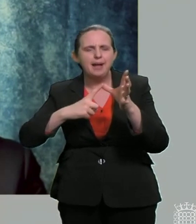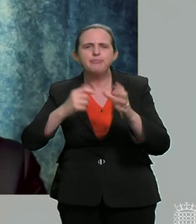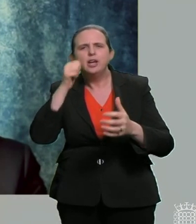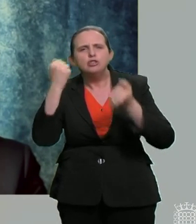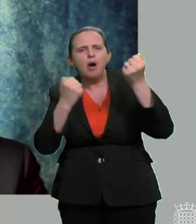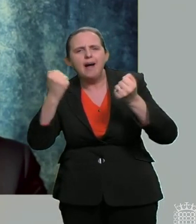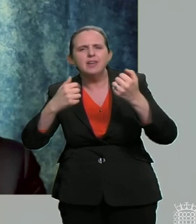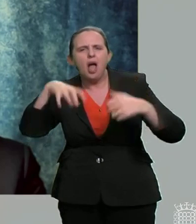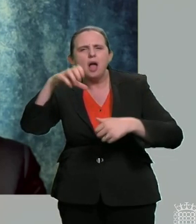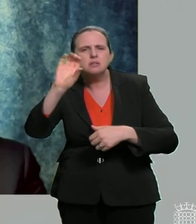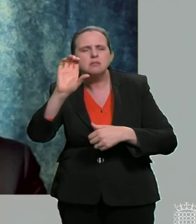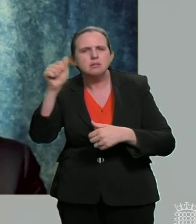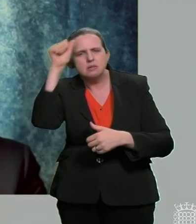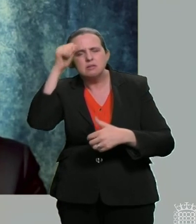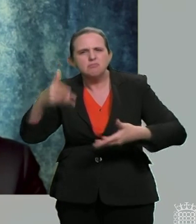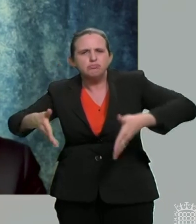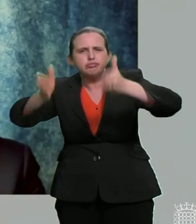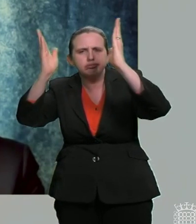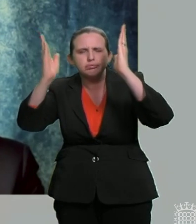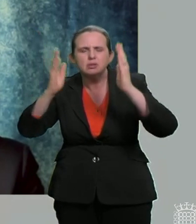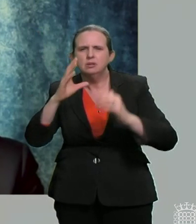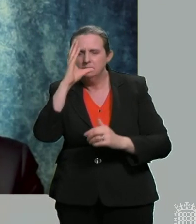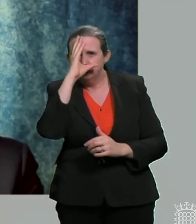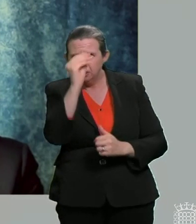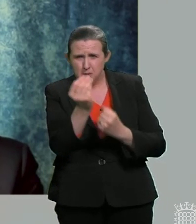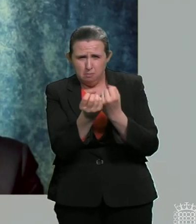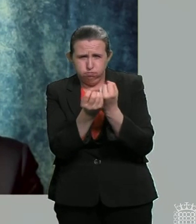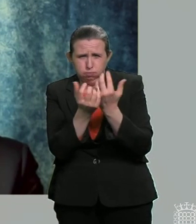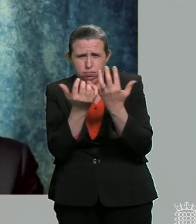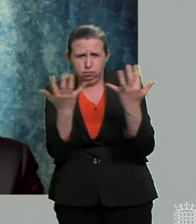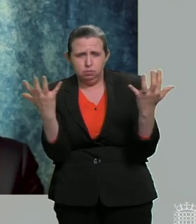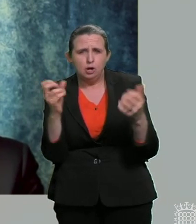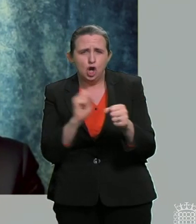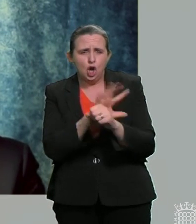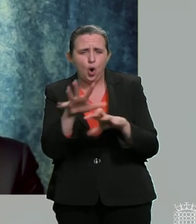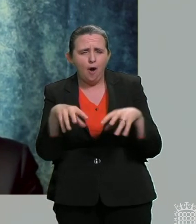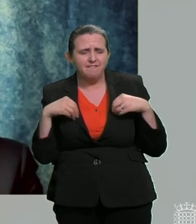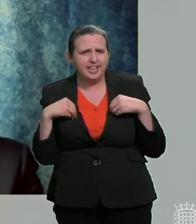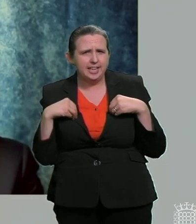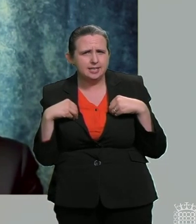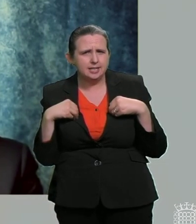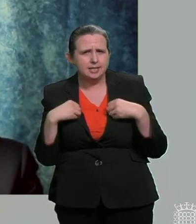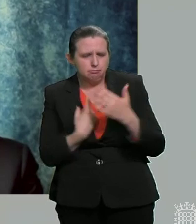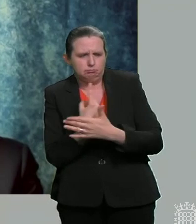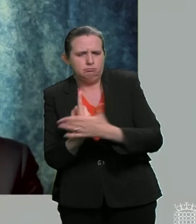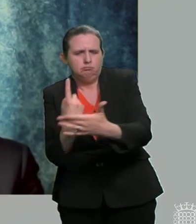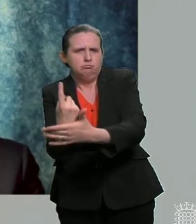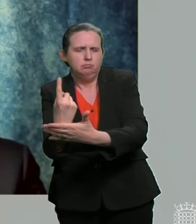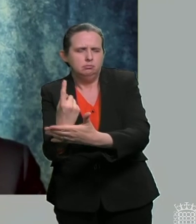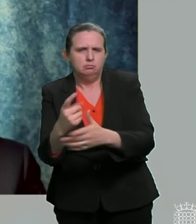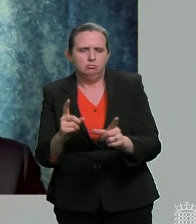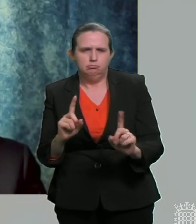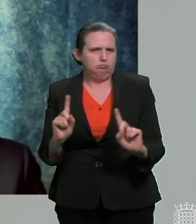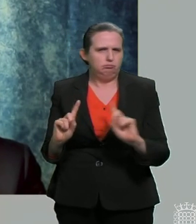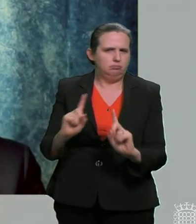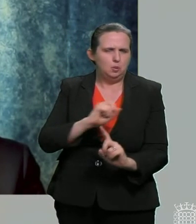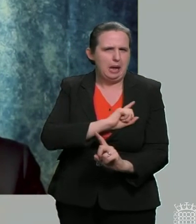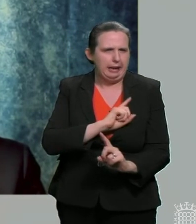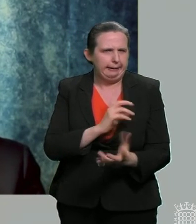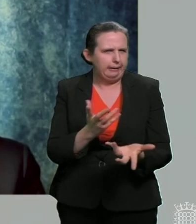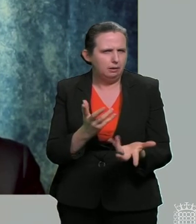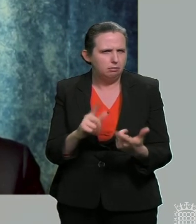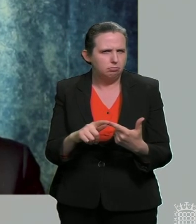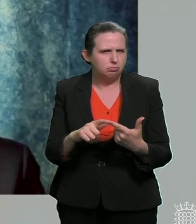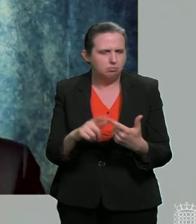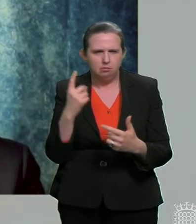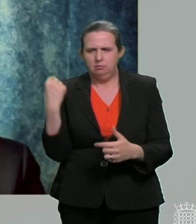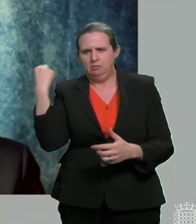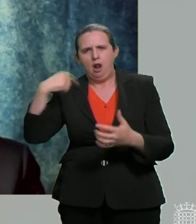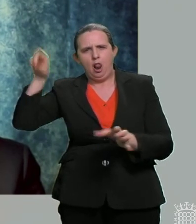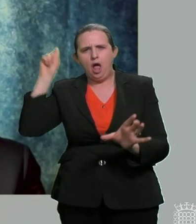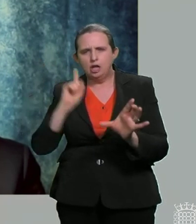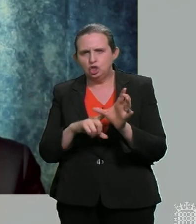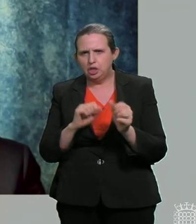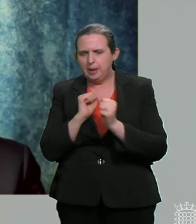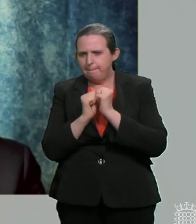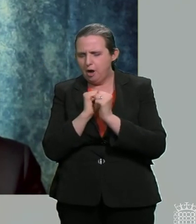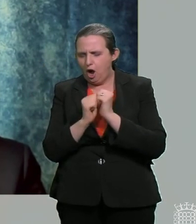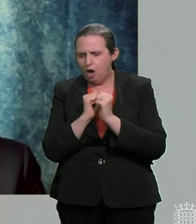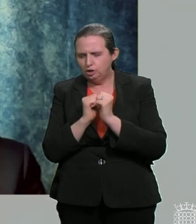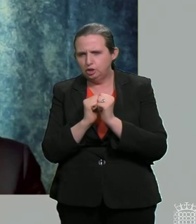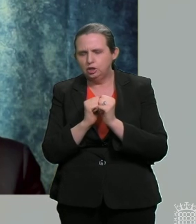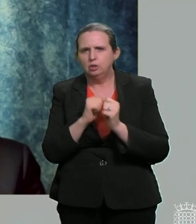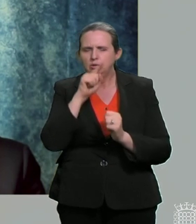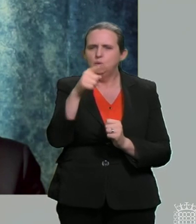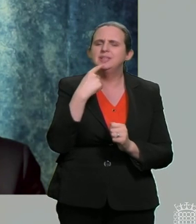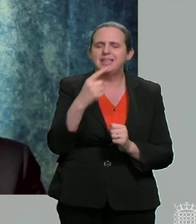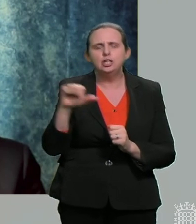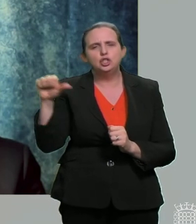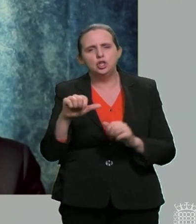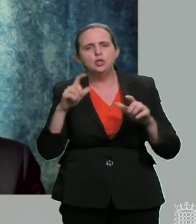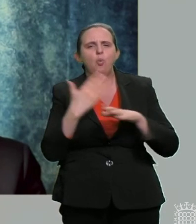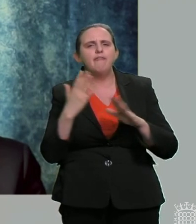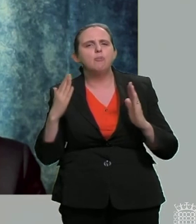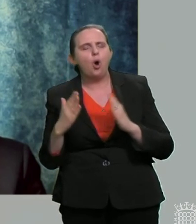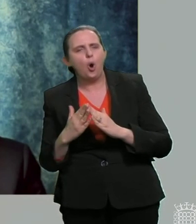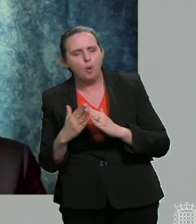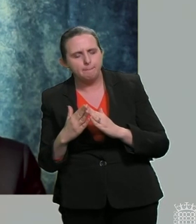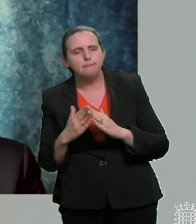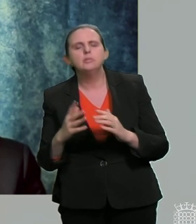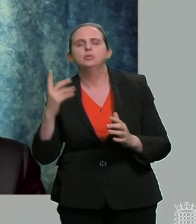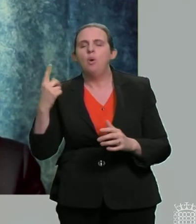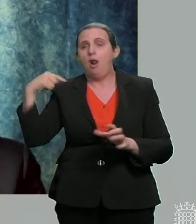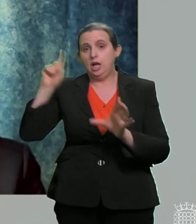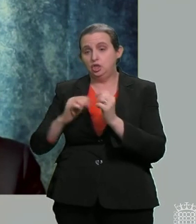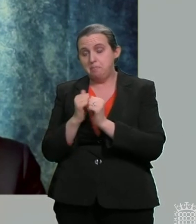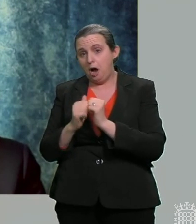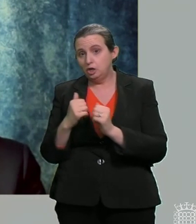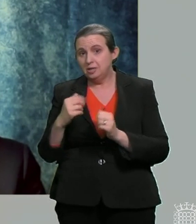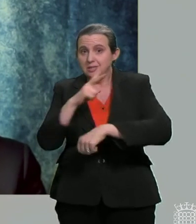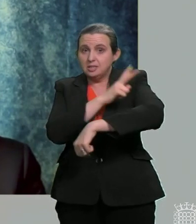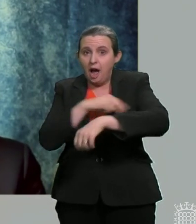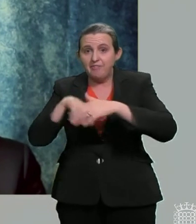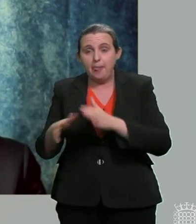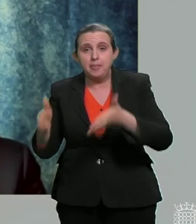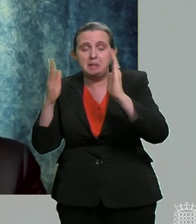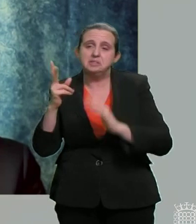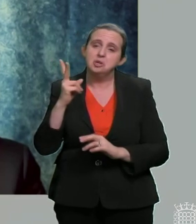The Prime Minister told us at Prime Minister’s Question Time:“All staff who can work from home are doing so”—But in March last year, 250 people were working on site, and now the numbers are in their thousands, and they are facing a more infectious and widespread disease.